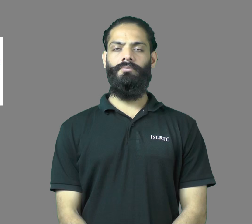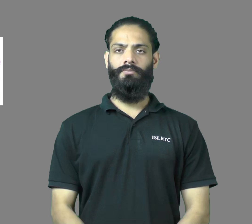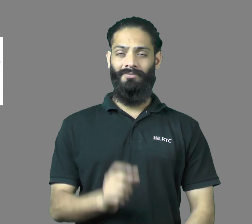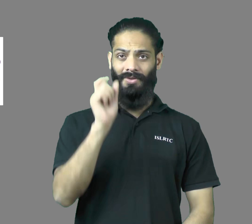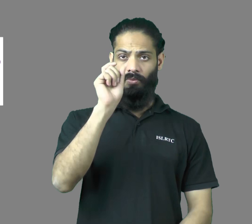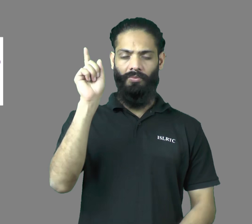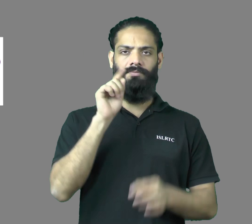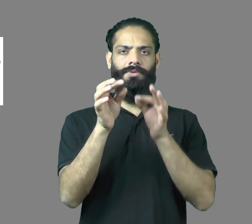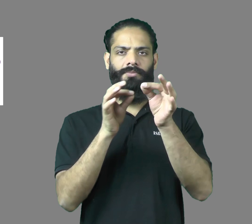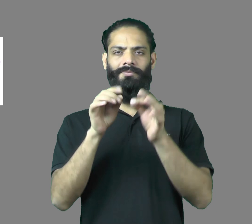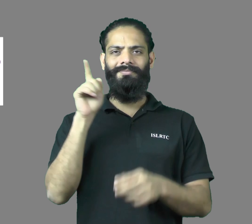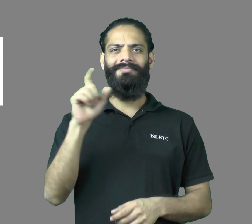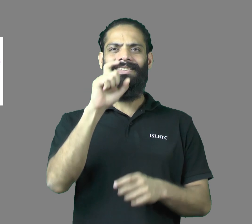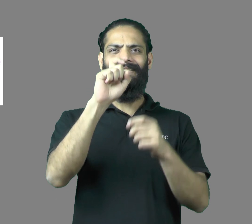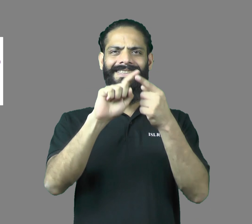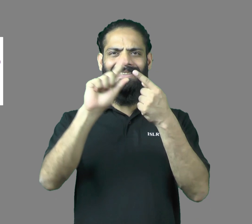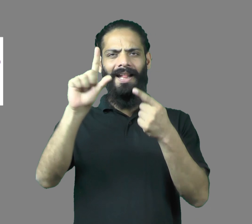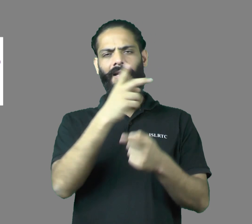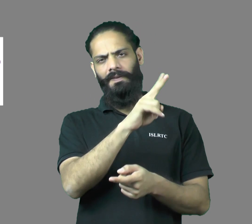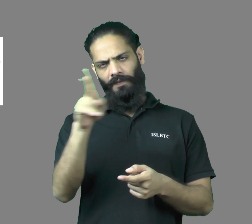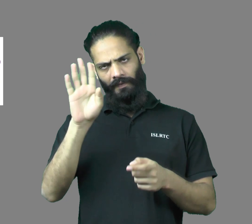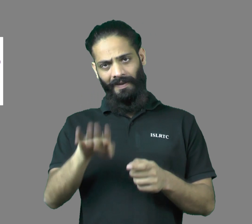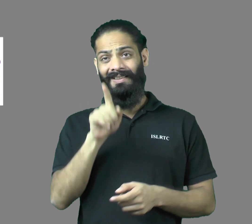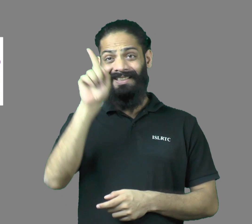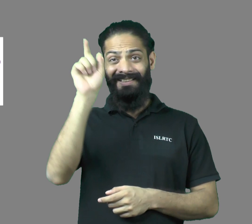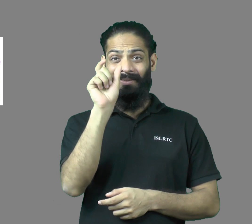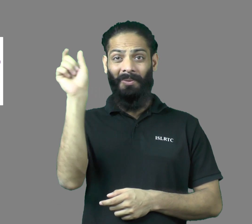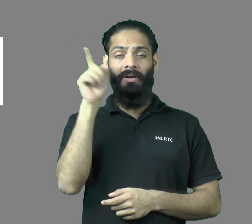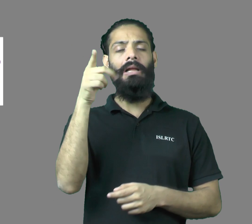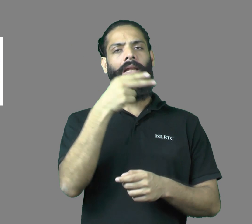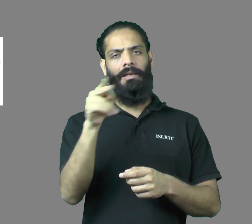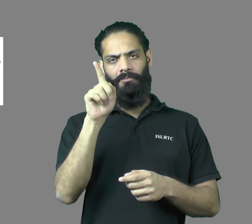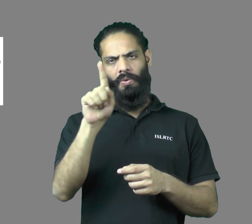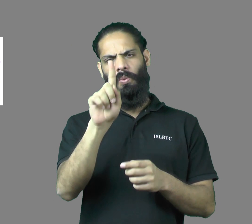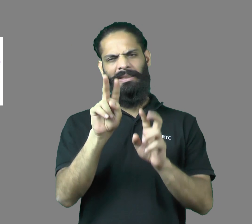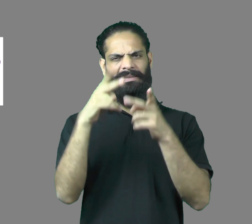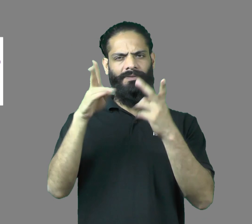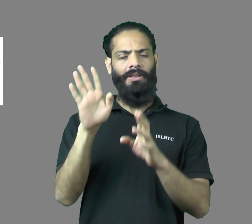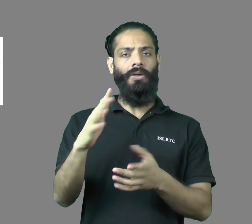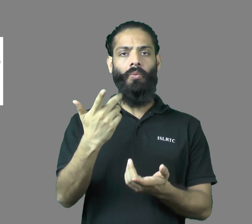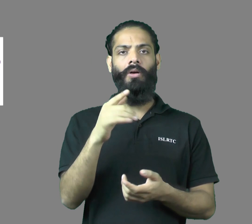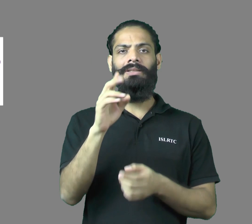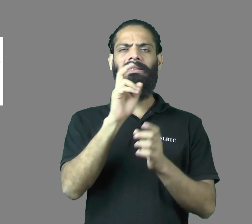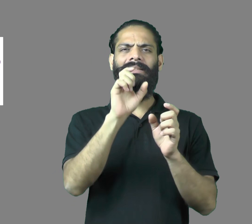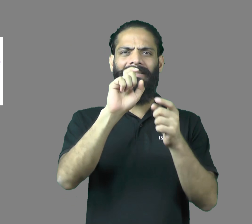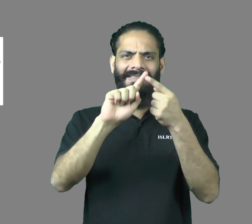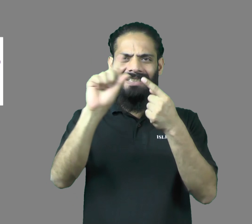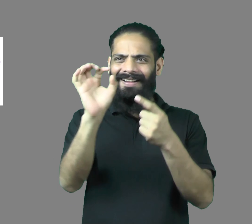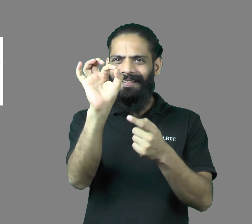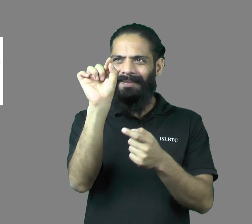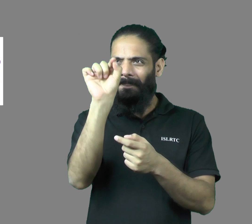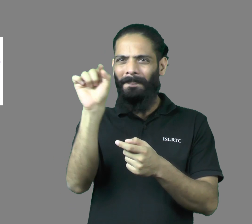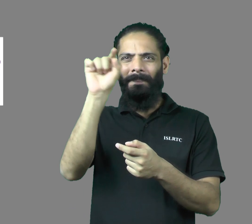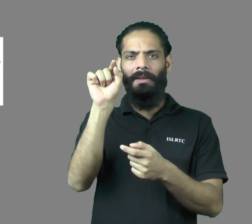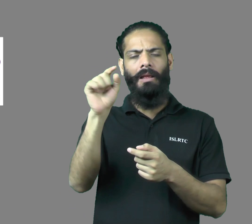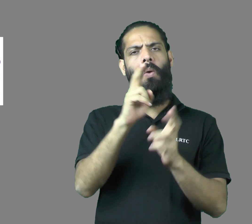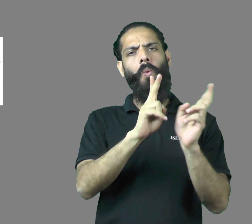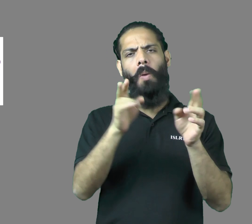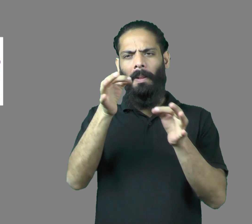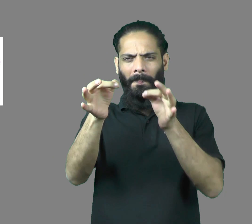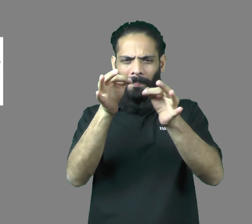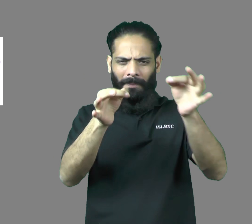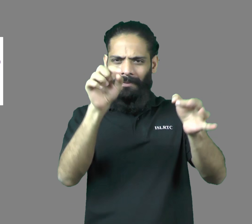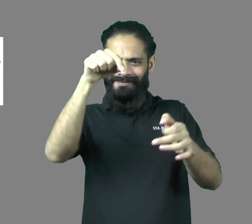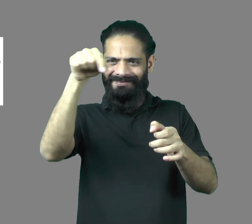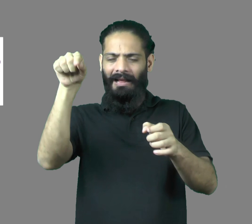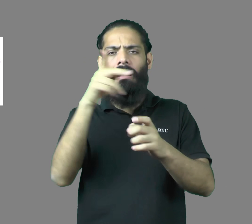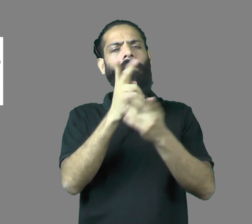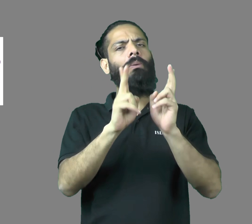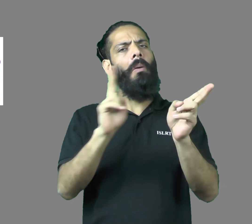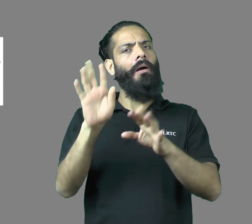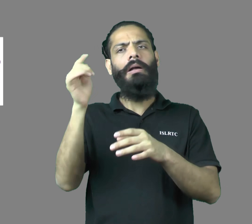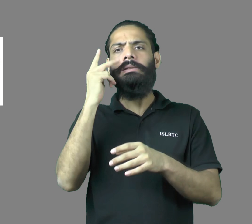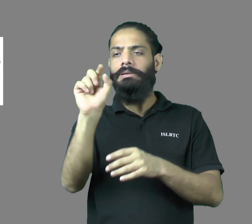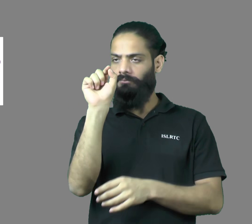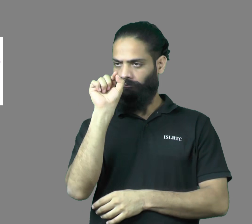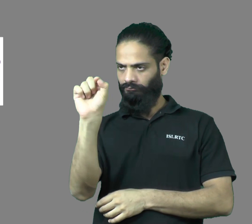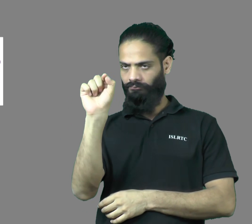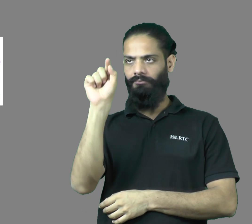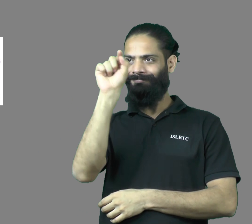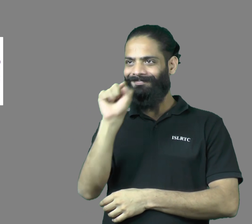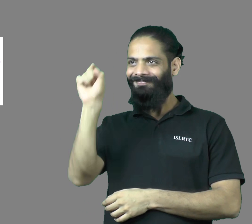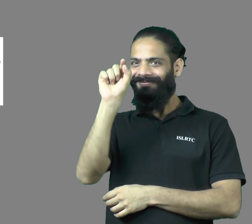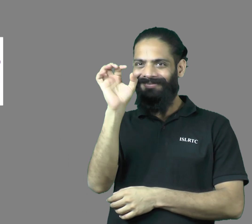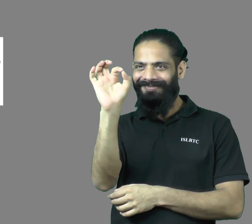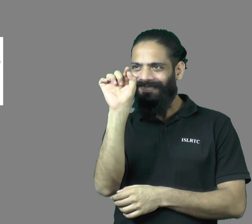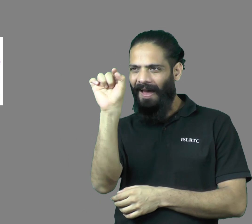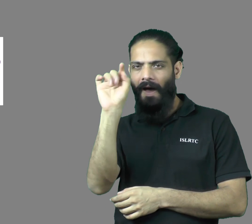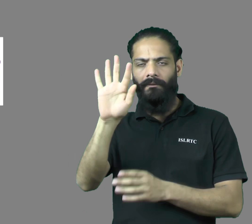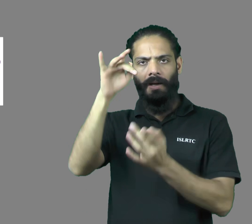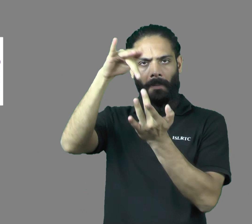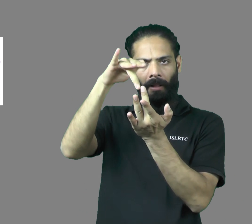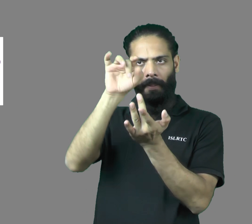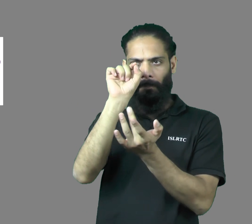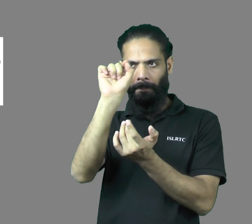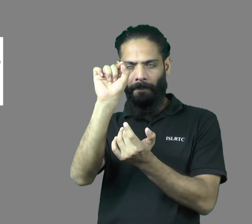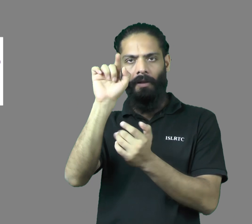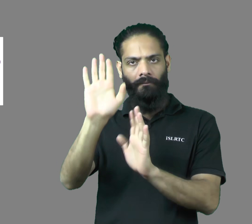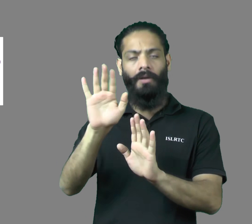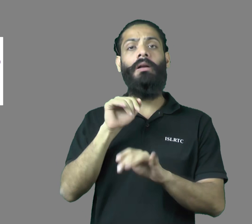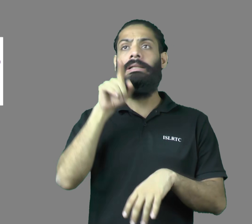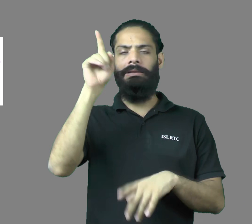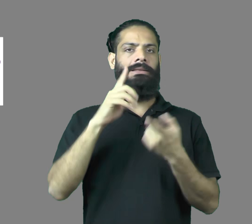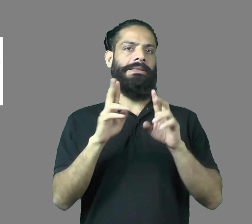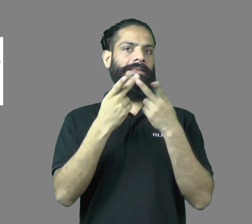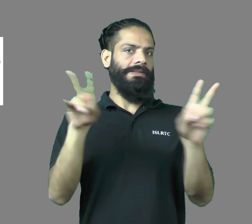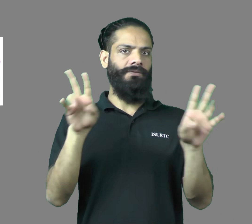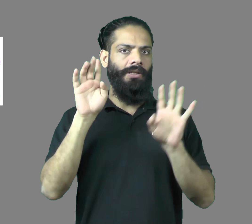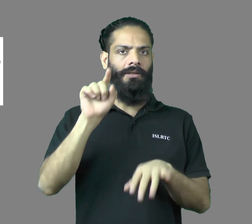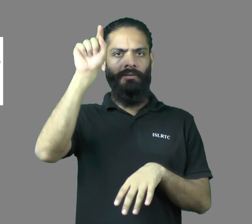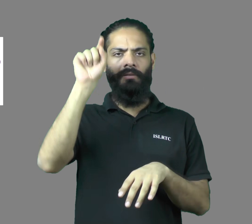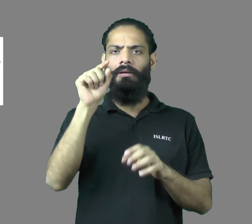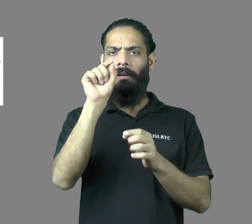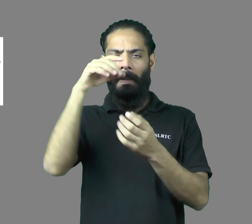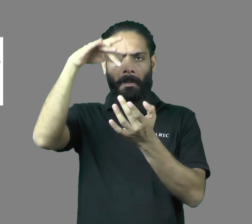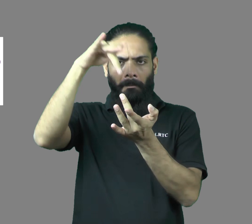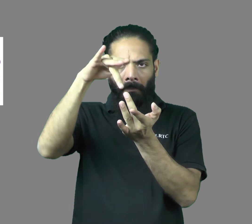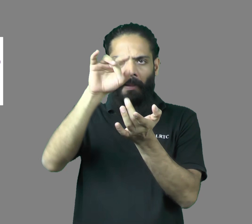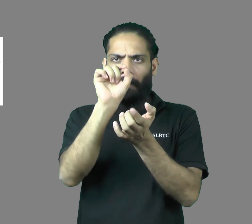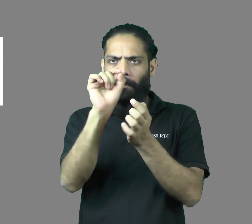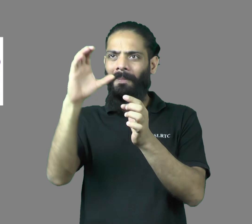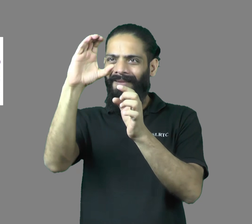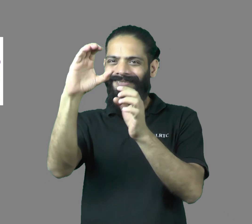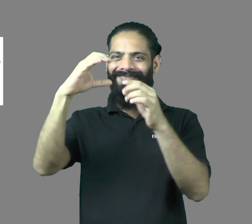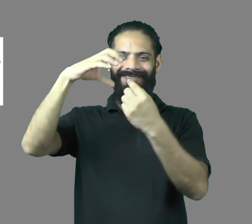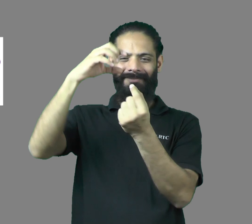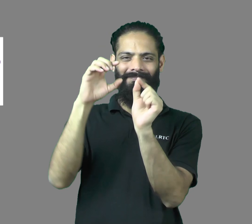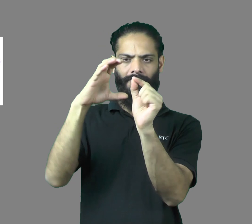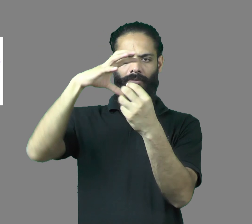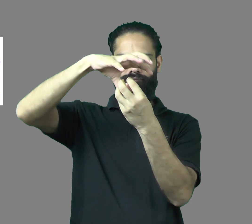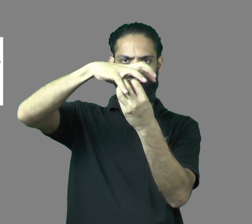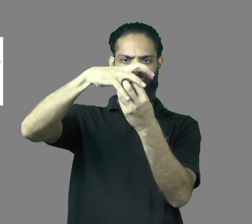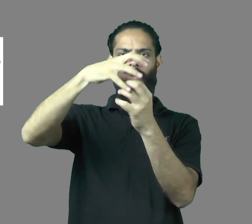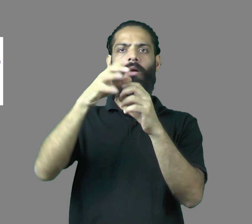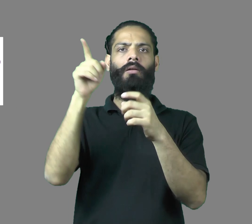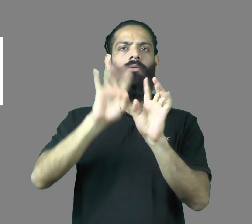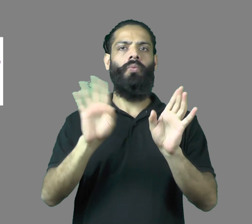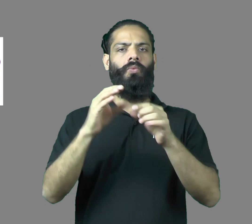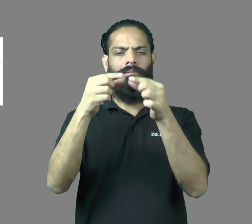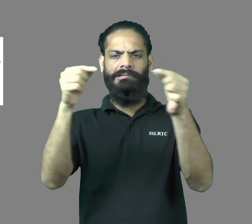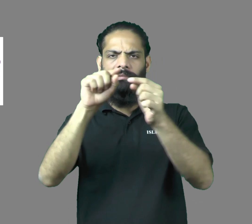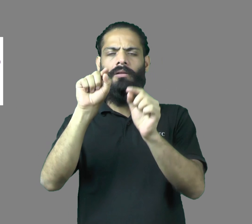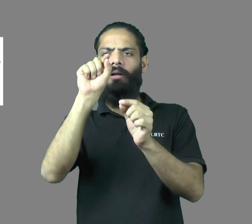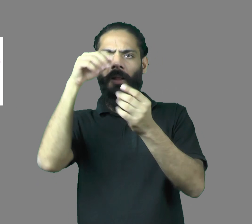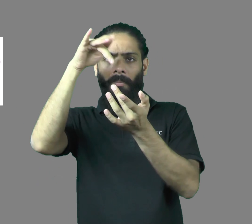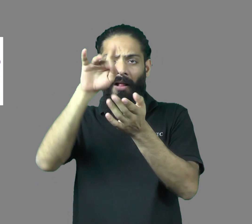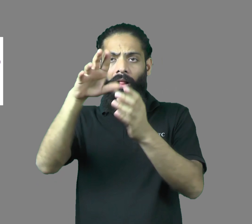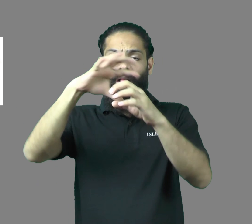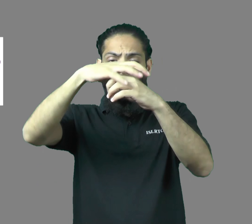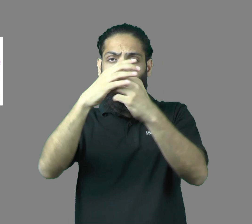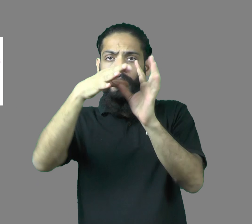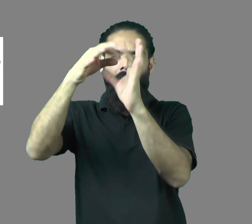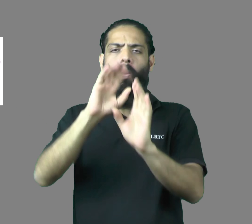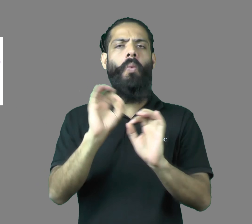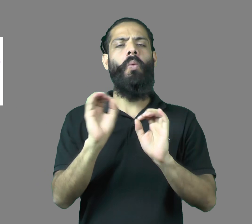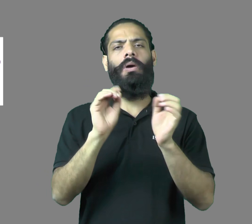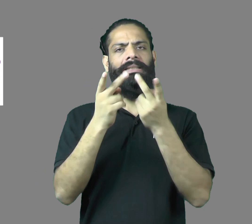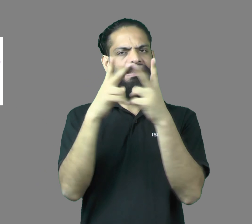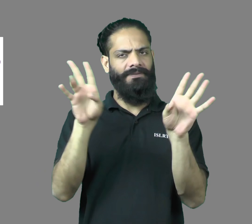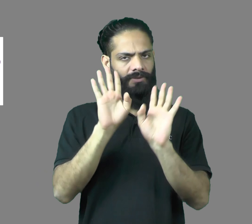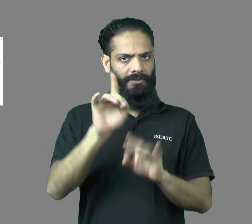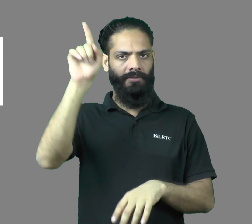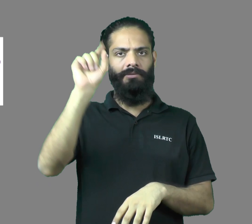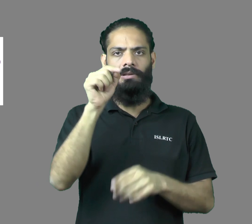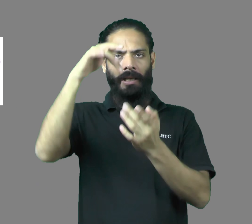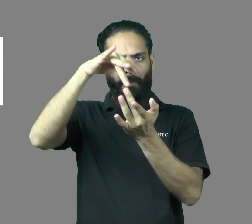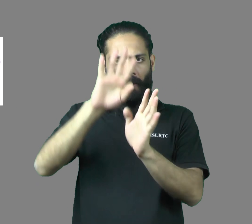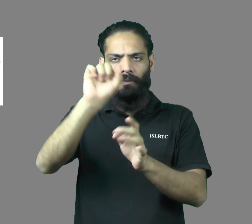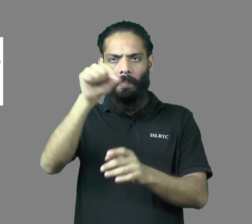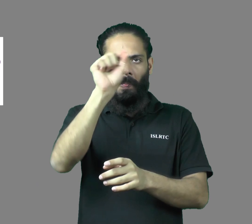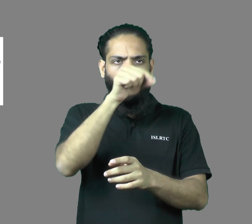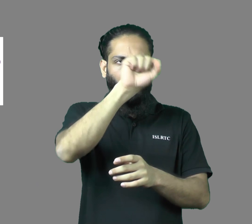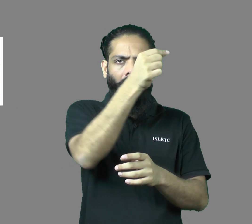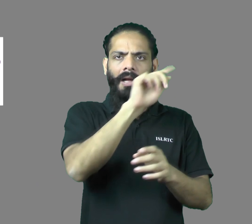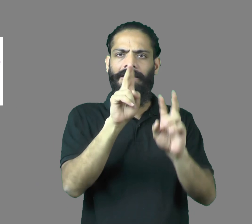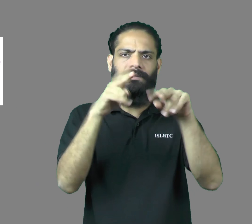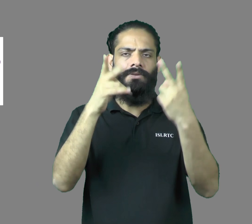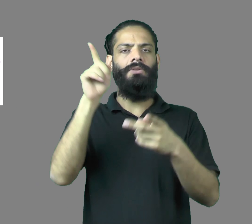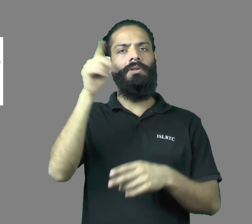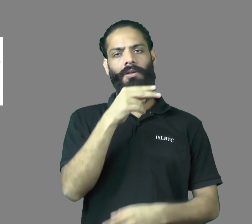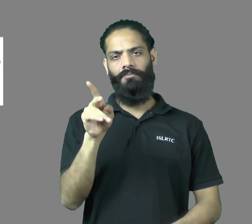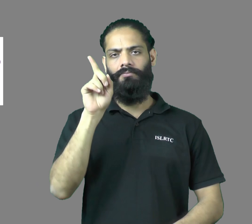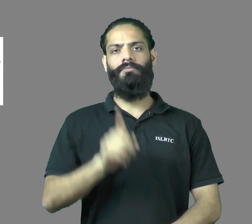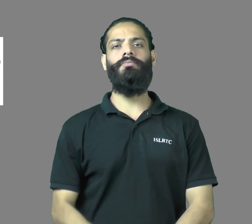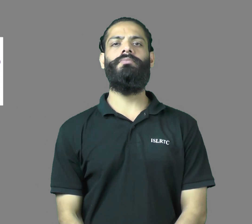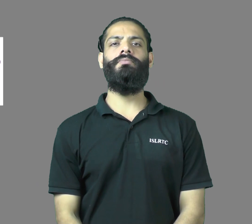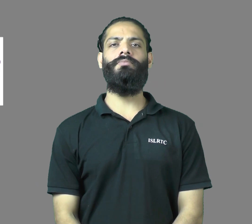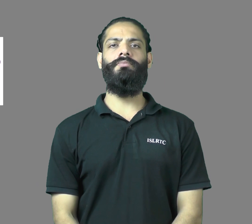Prokaryotic Cells